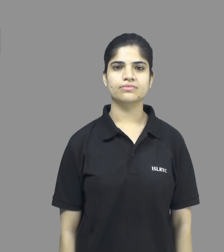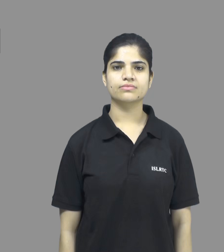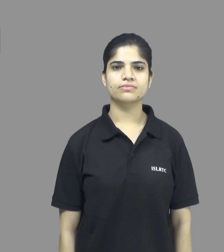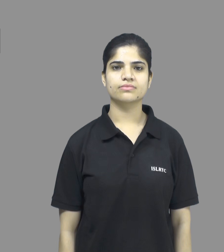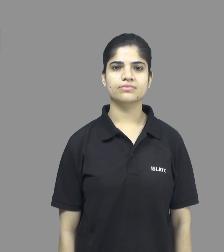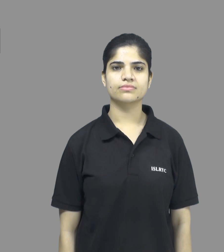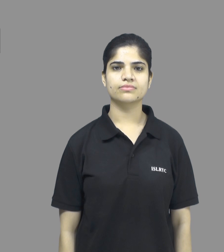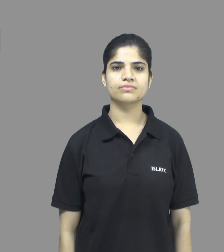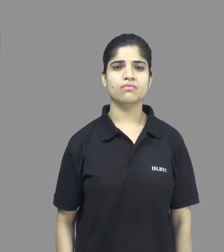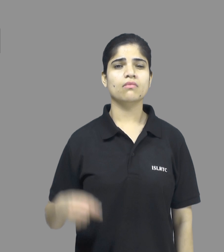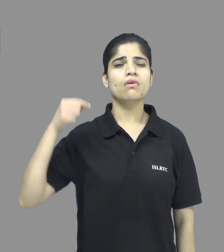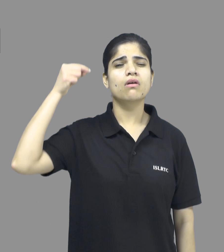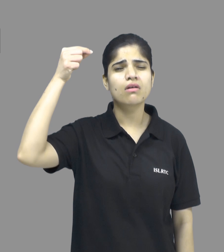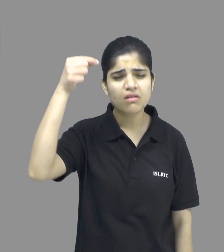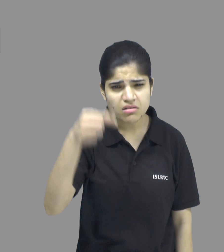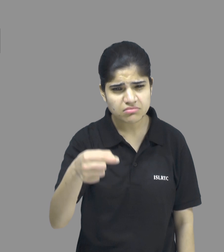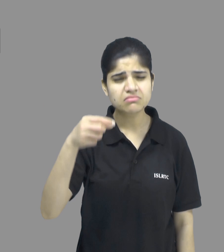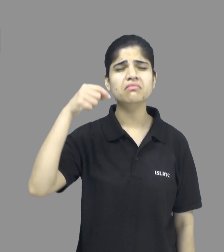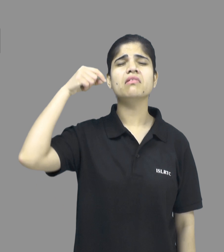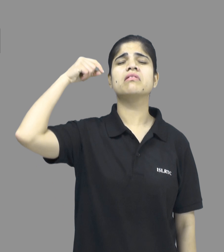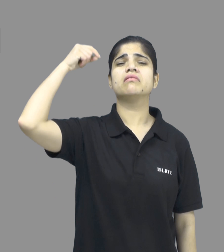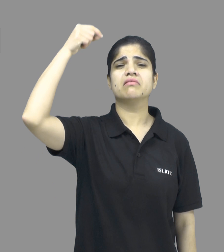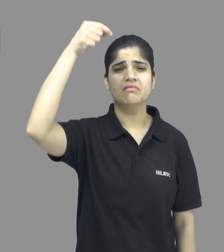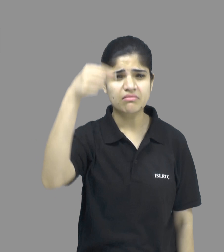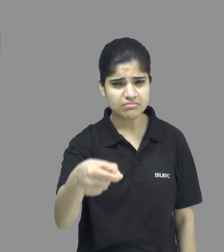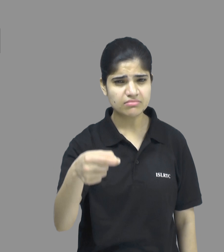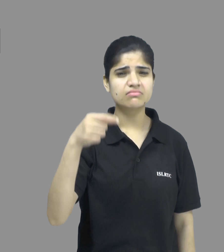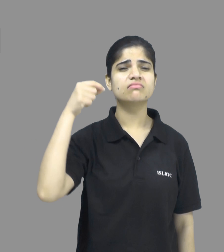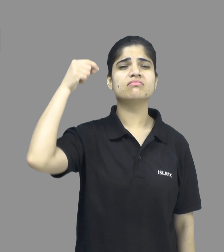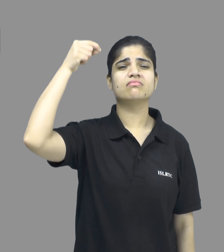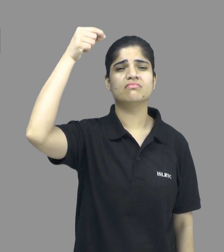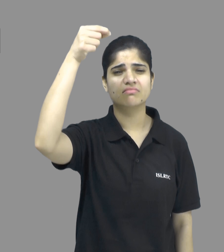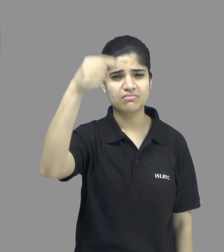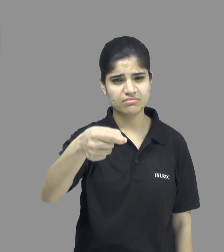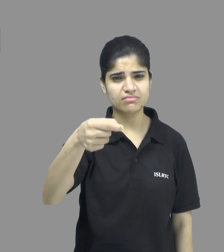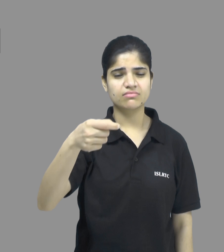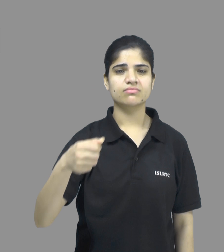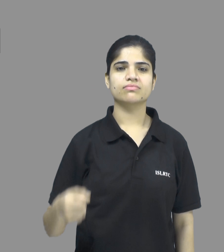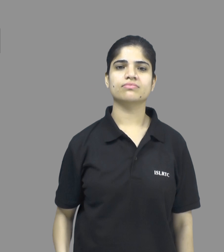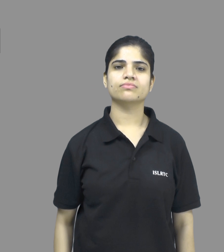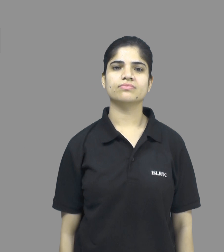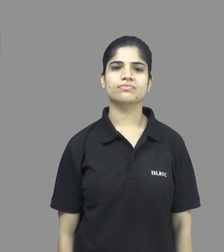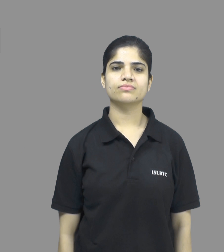Rarely